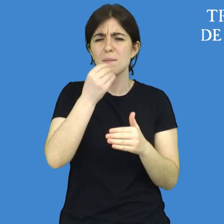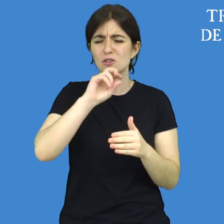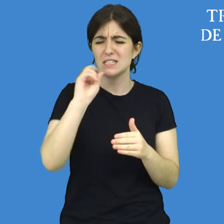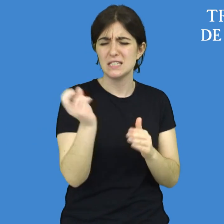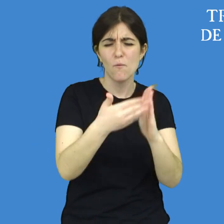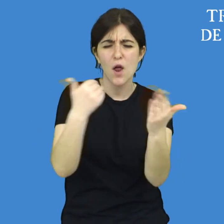etc